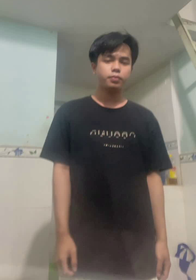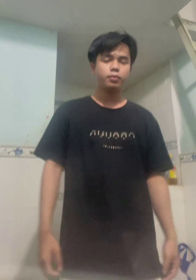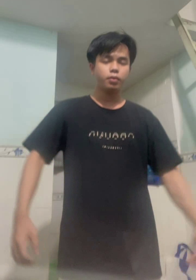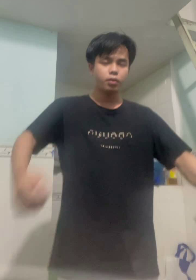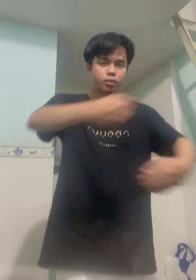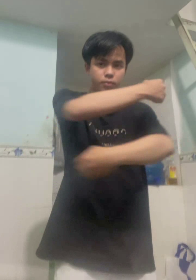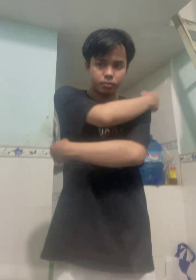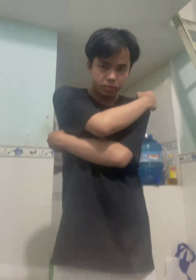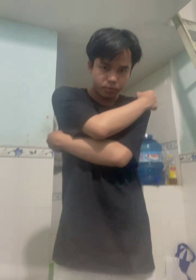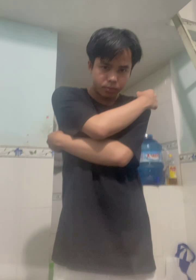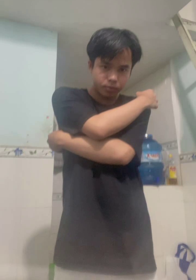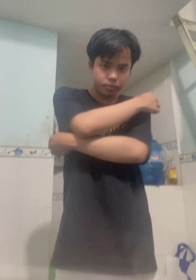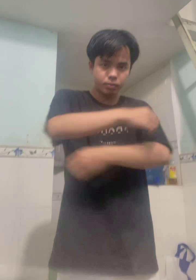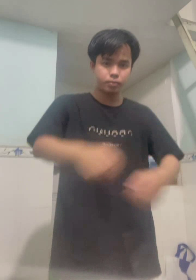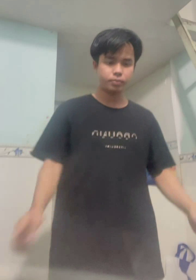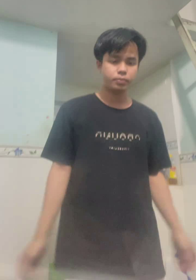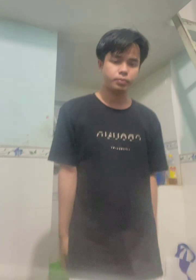om